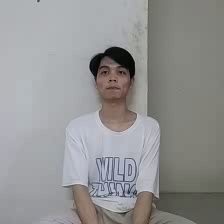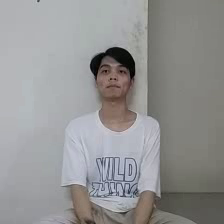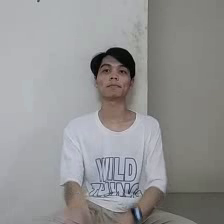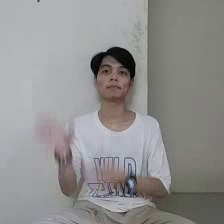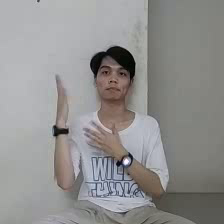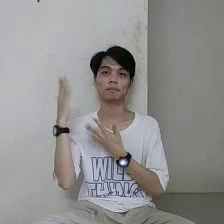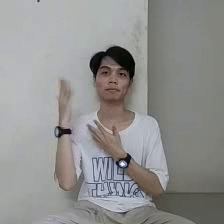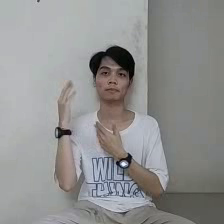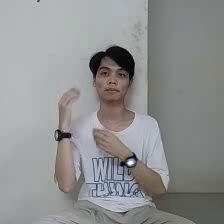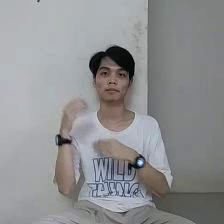Cho